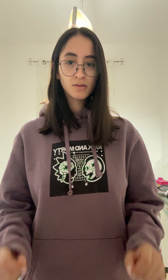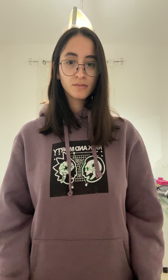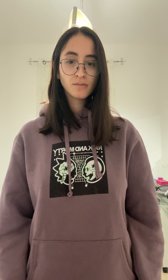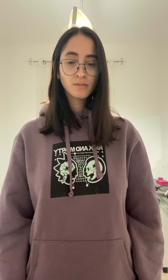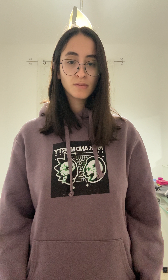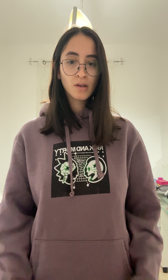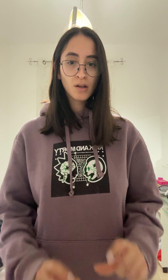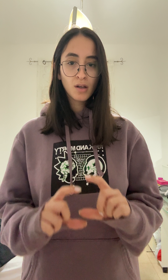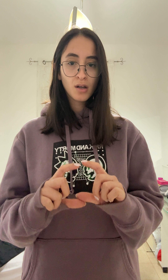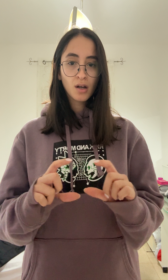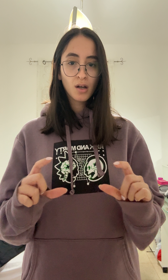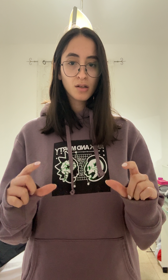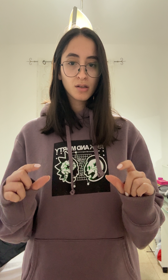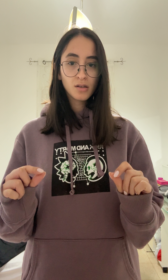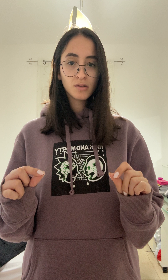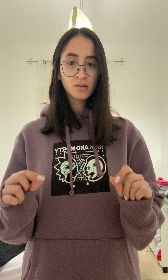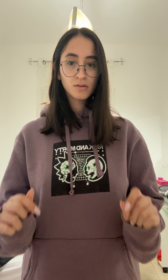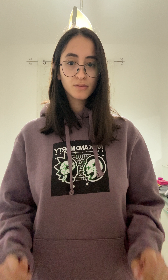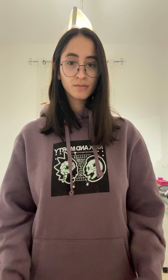כרטיס